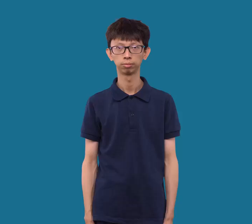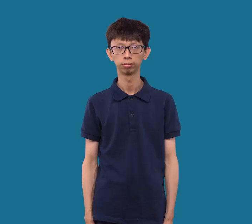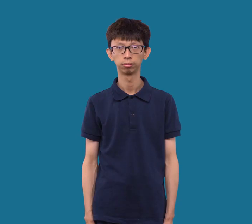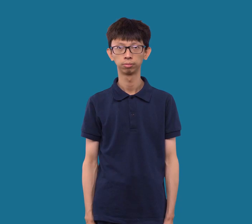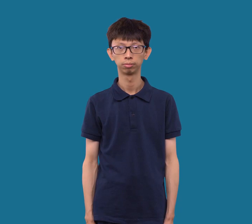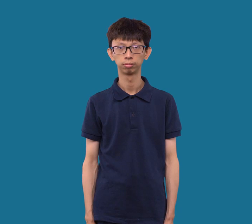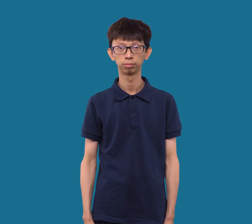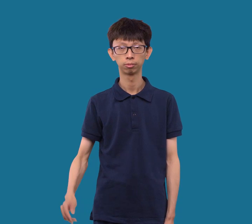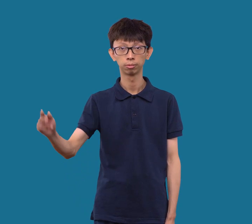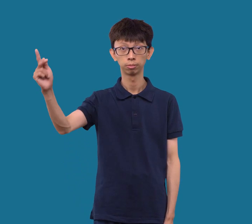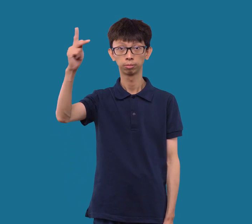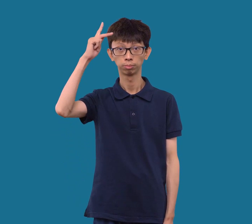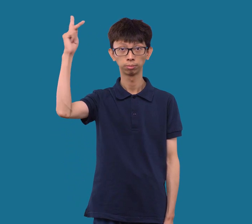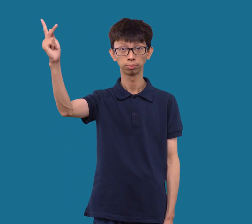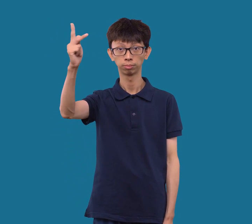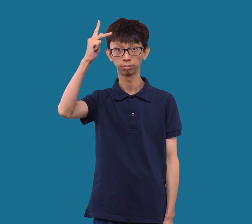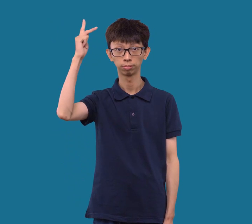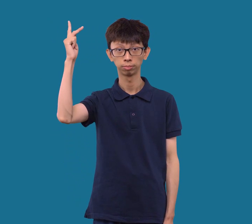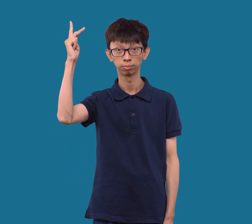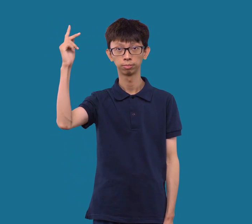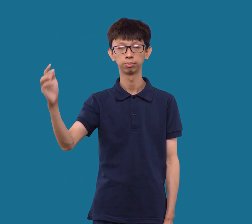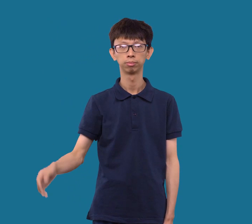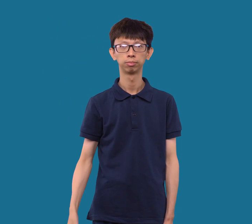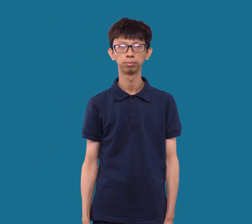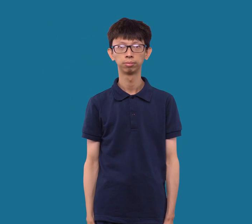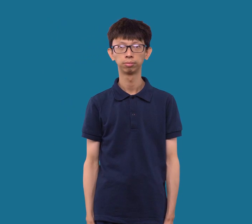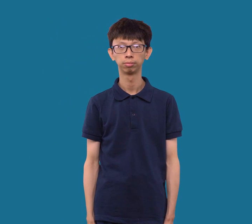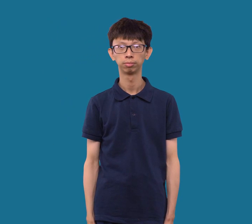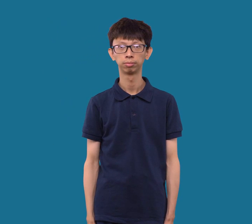không khí